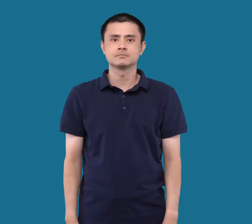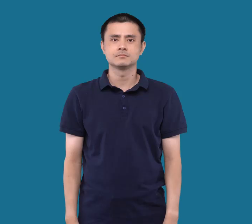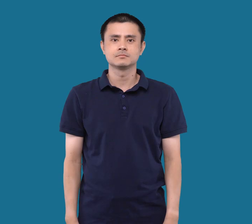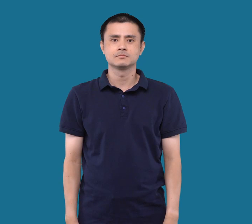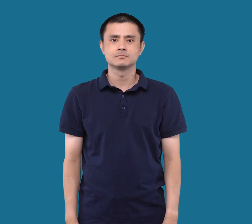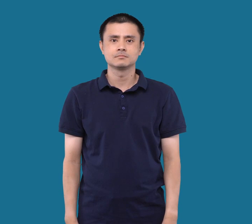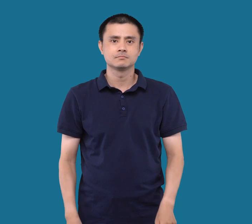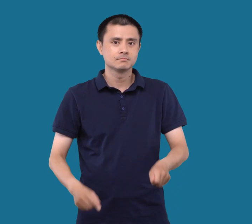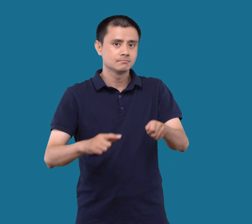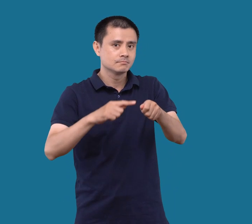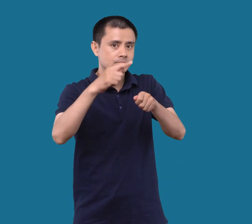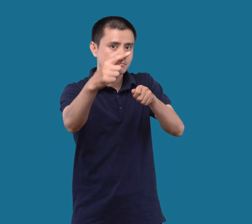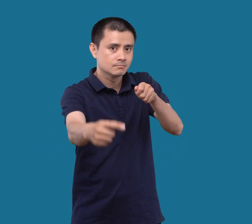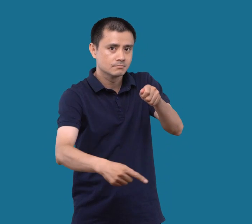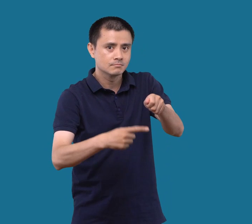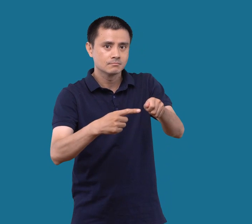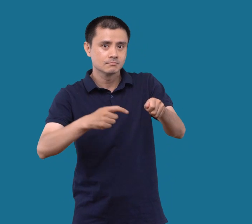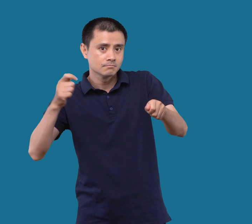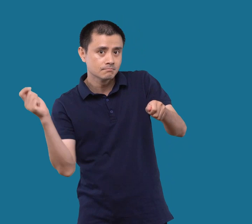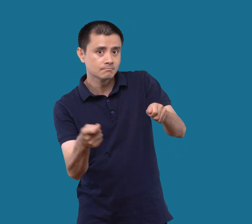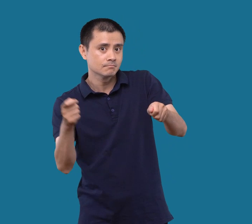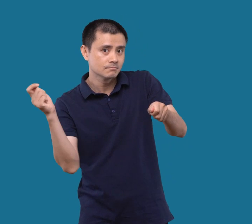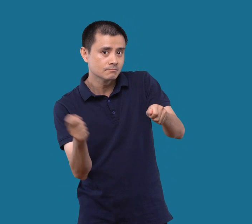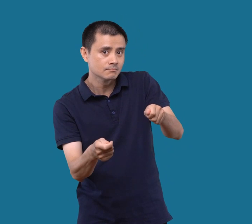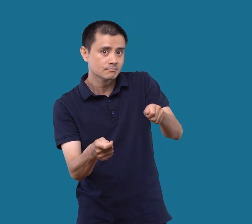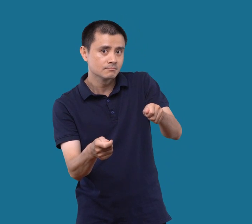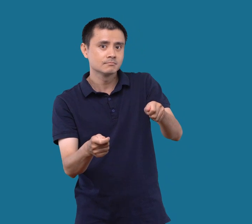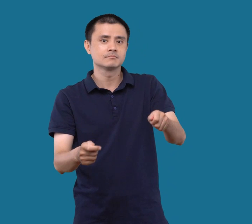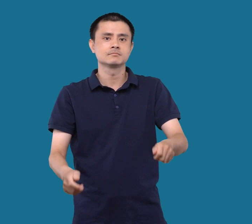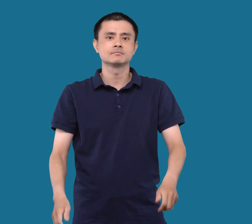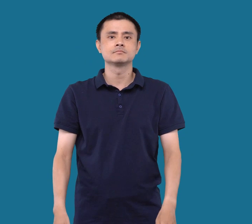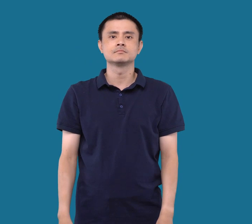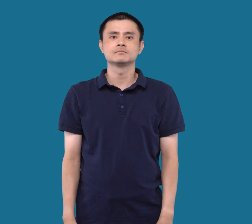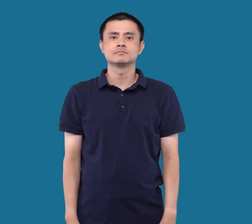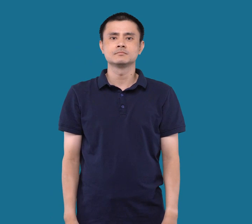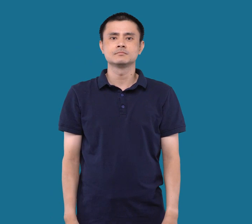chiêng